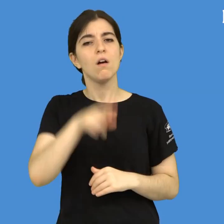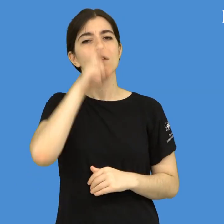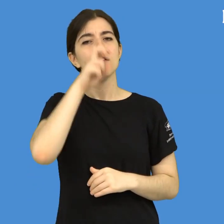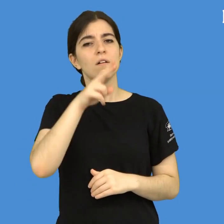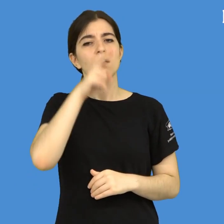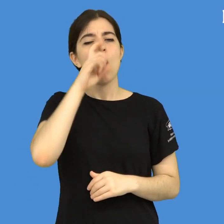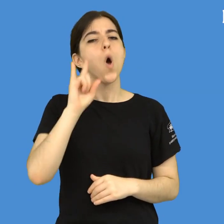respirar